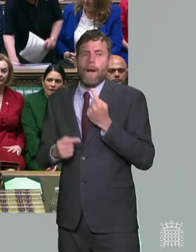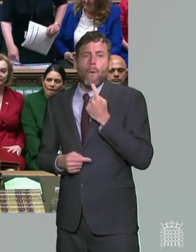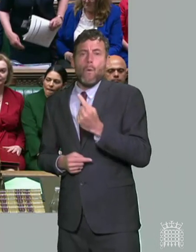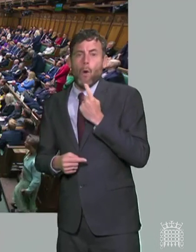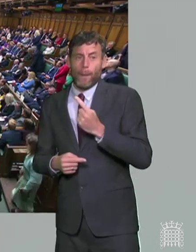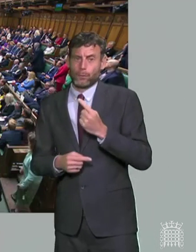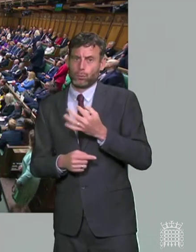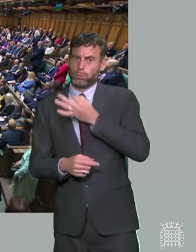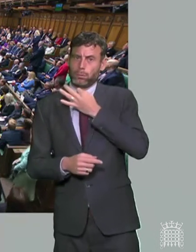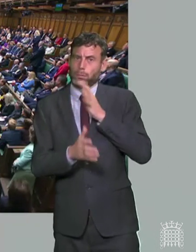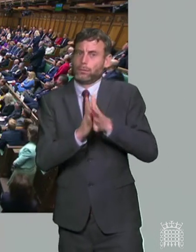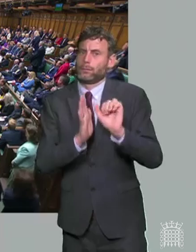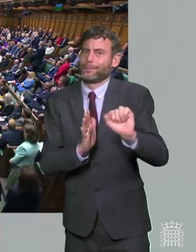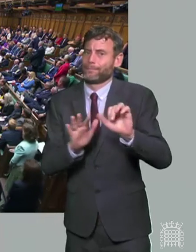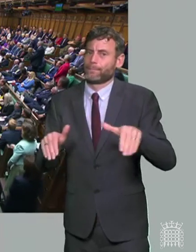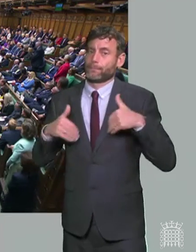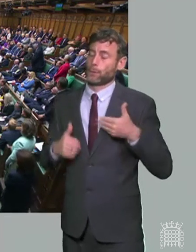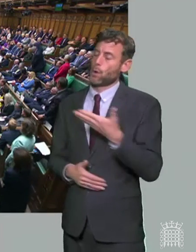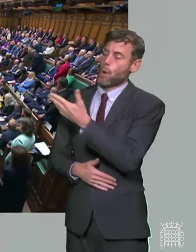We come to the Leader of the Opposition.